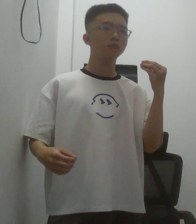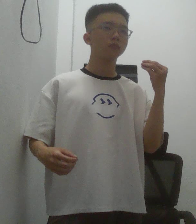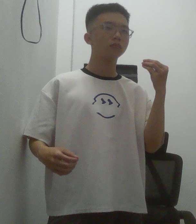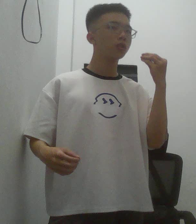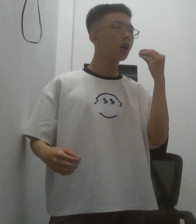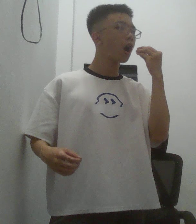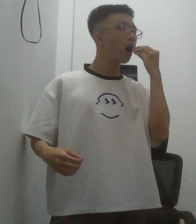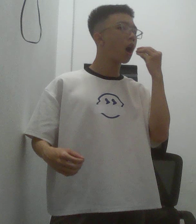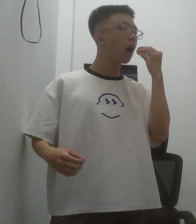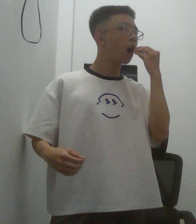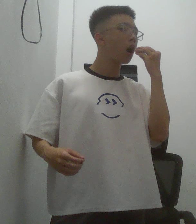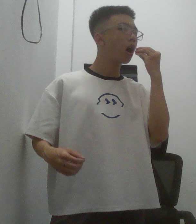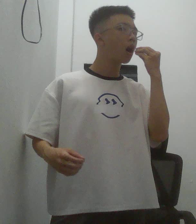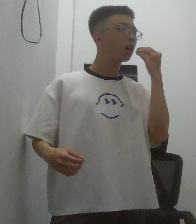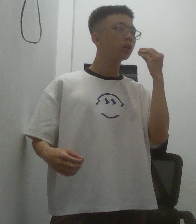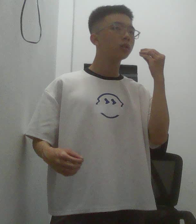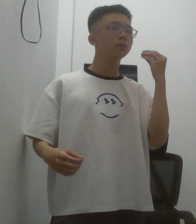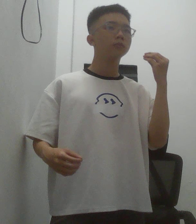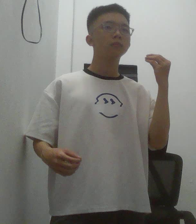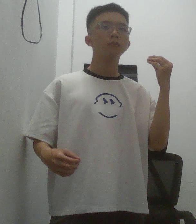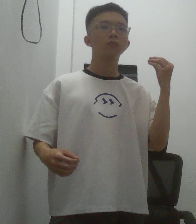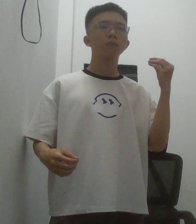an